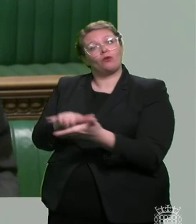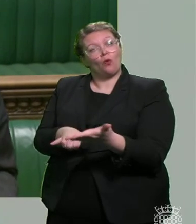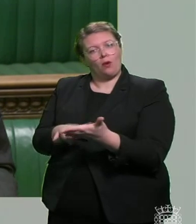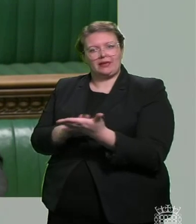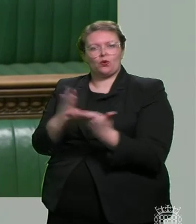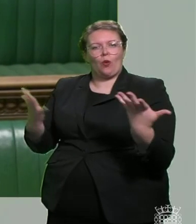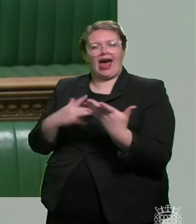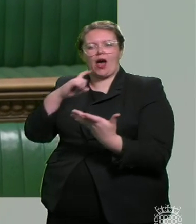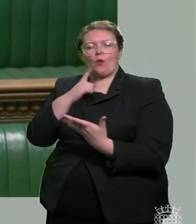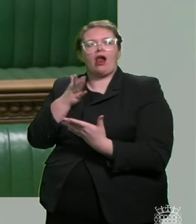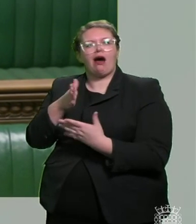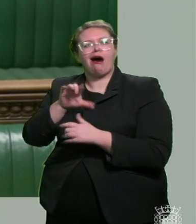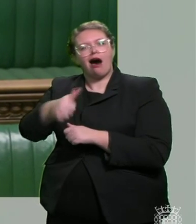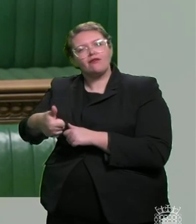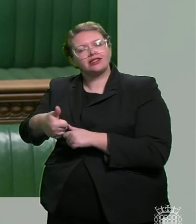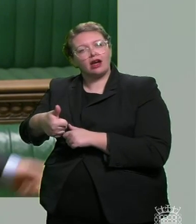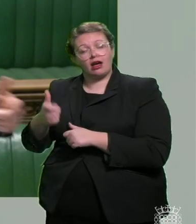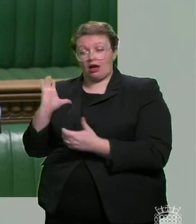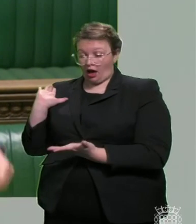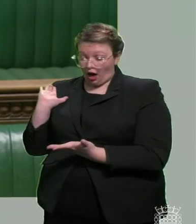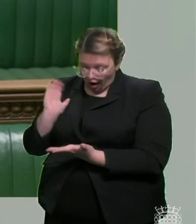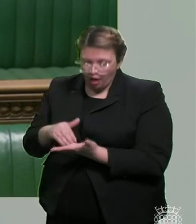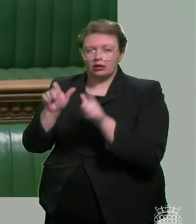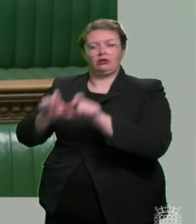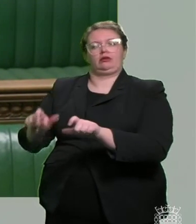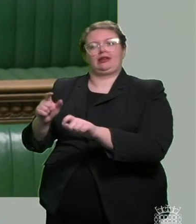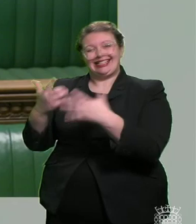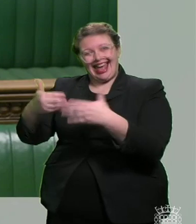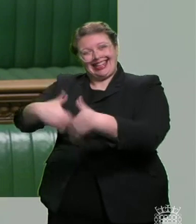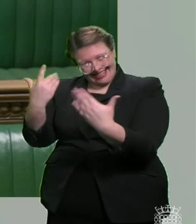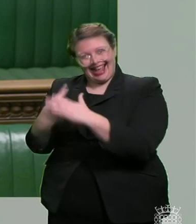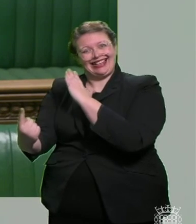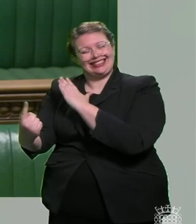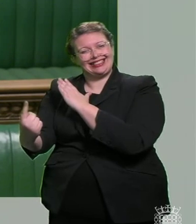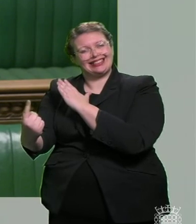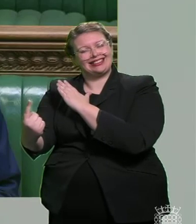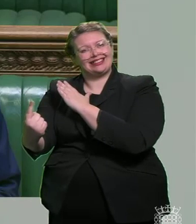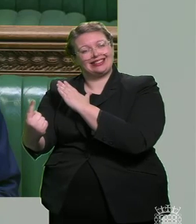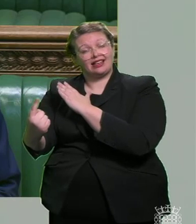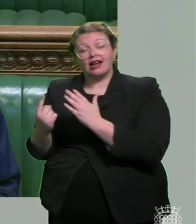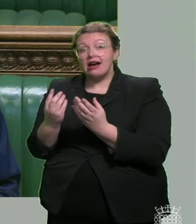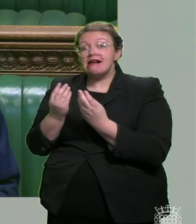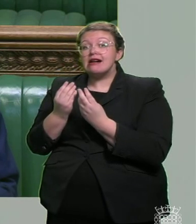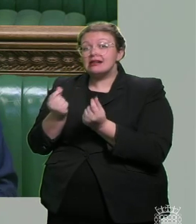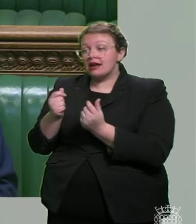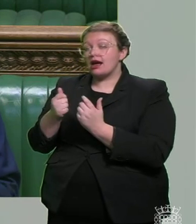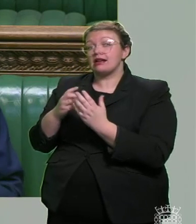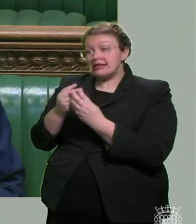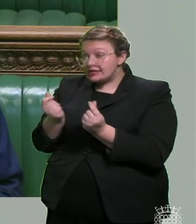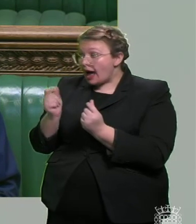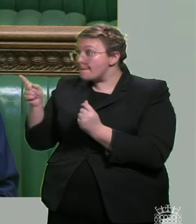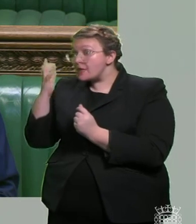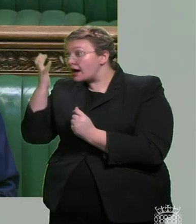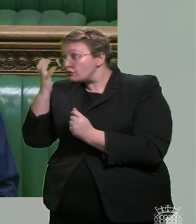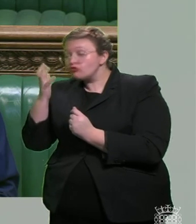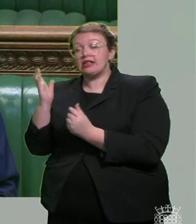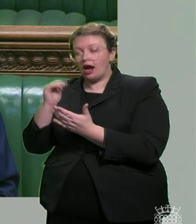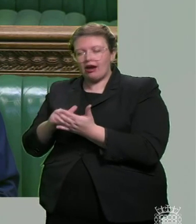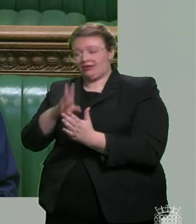They then have to spend 10 days in quarantine. If they come from one of the red list countries, they have to go straight into quarantine.